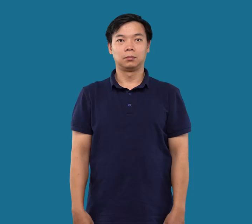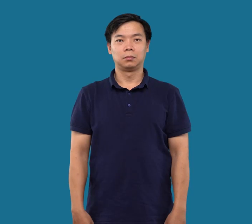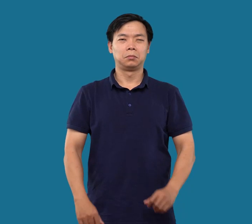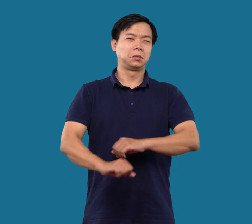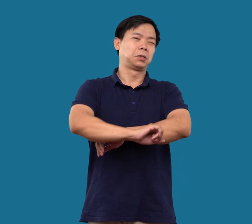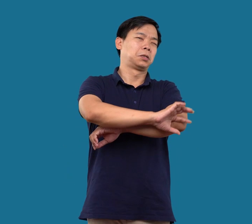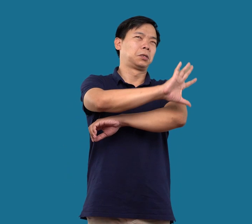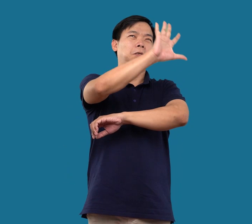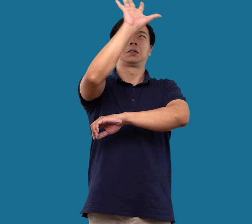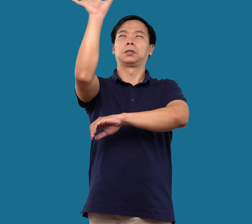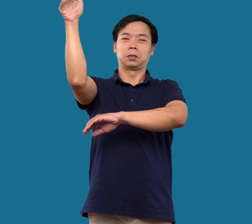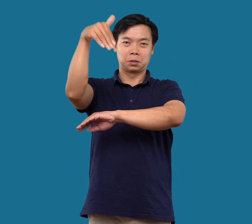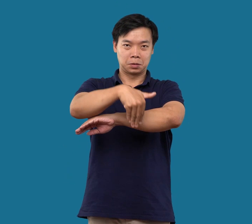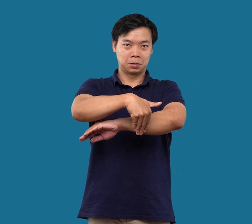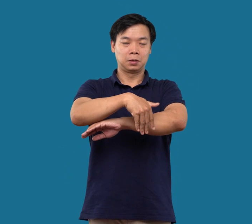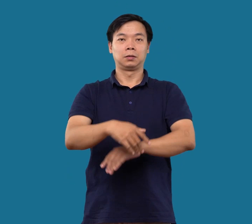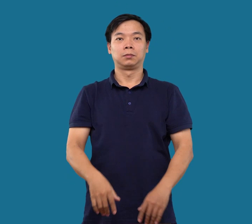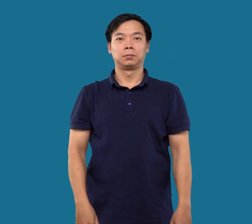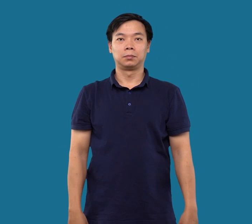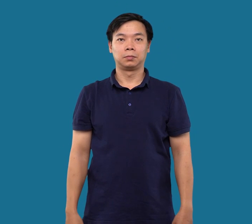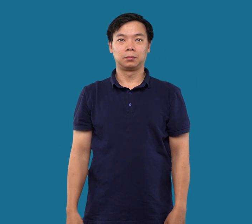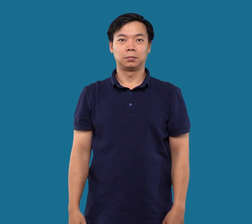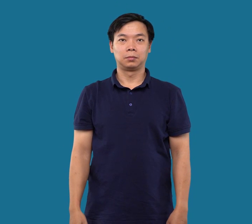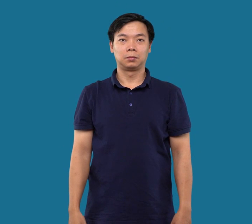ban ngày